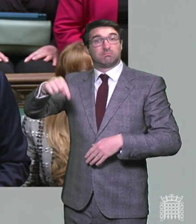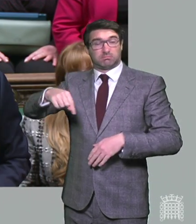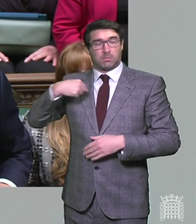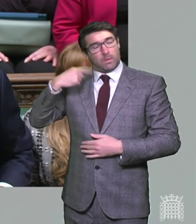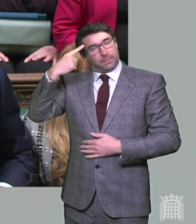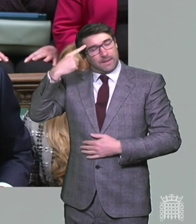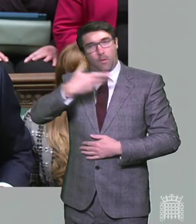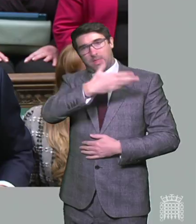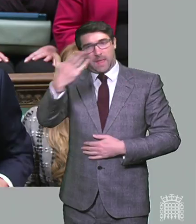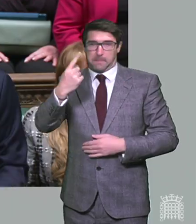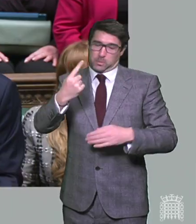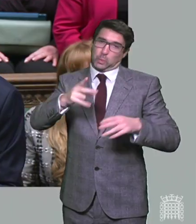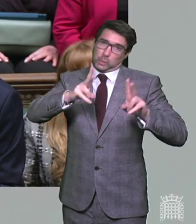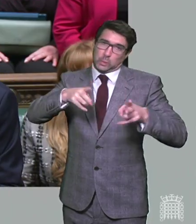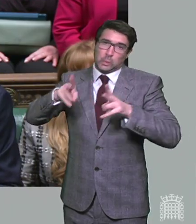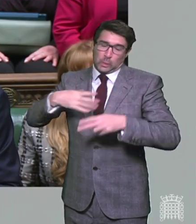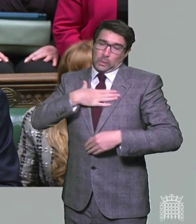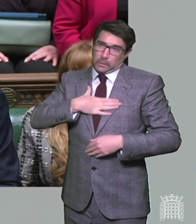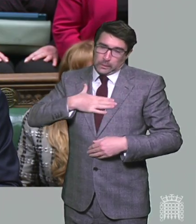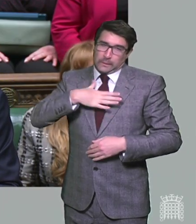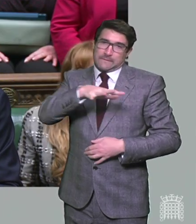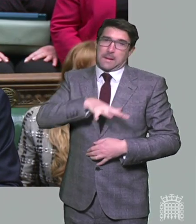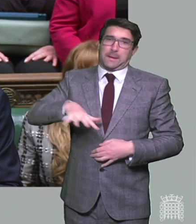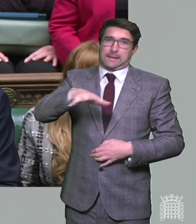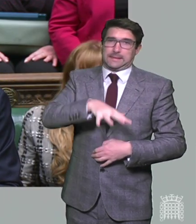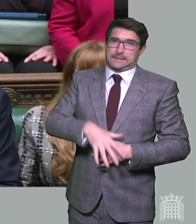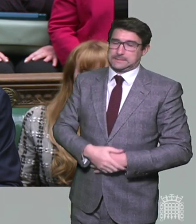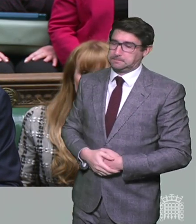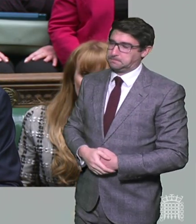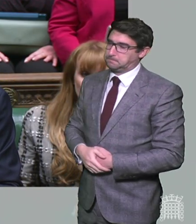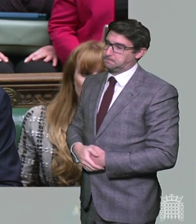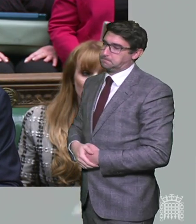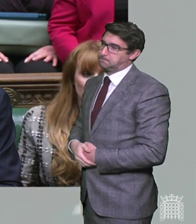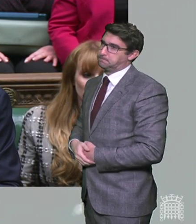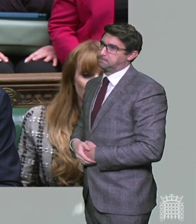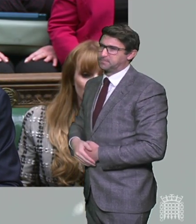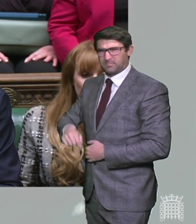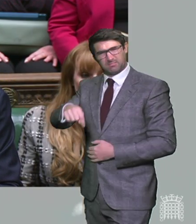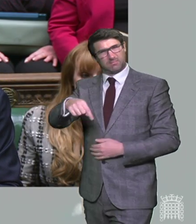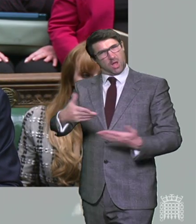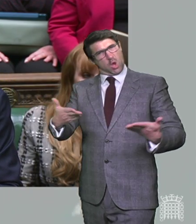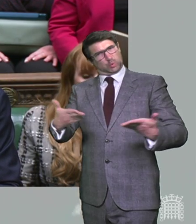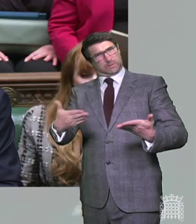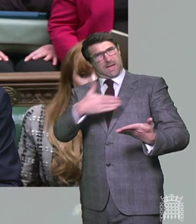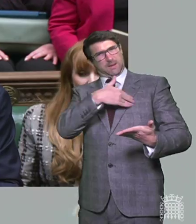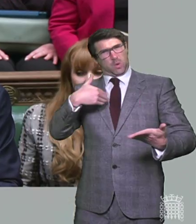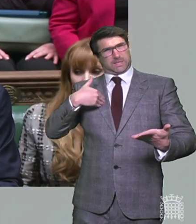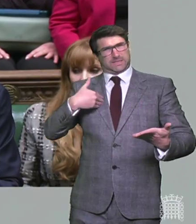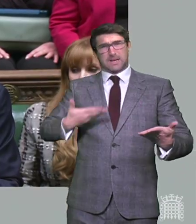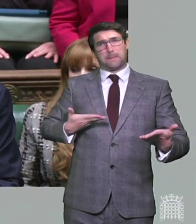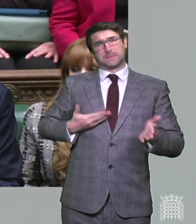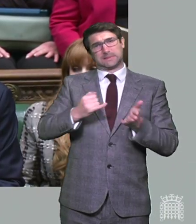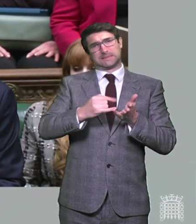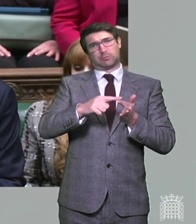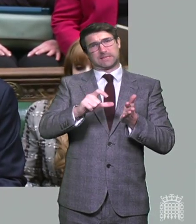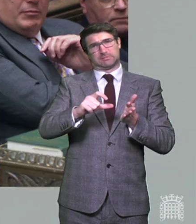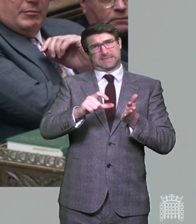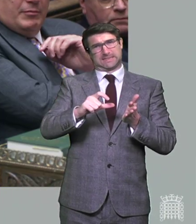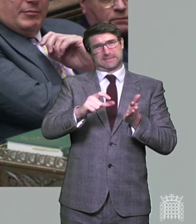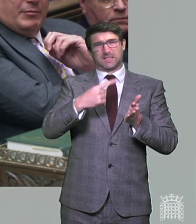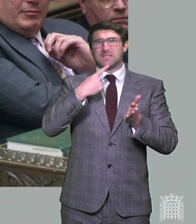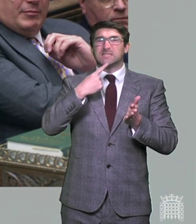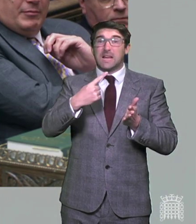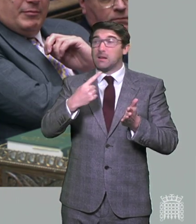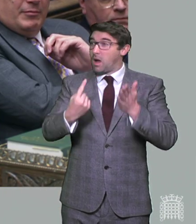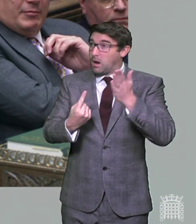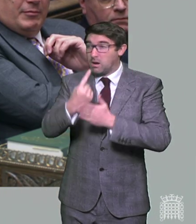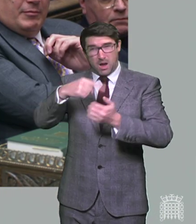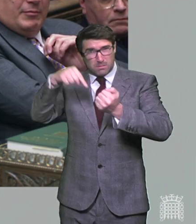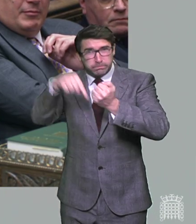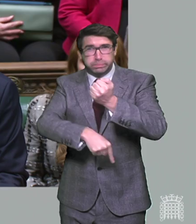This morning the Business Secretary toured the television studios arguing that the turmoil in the markets had nothing to do with the Prime Minister’s Budget.